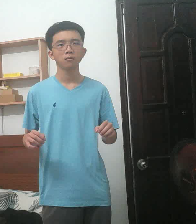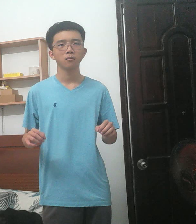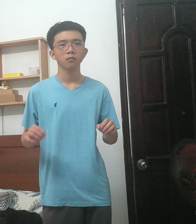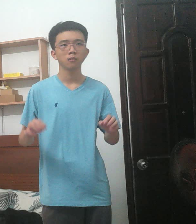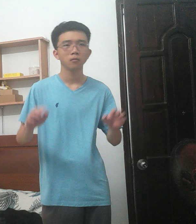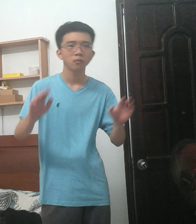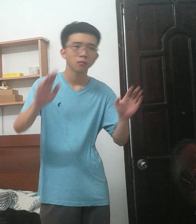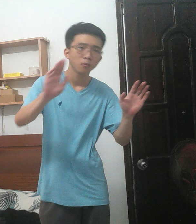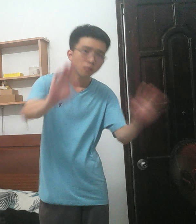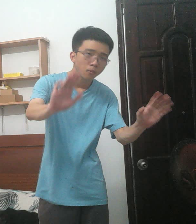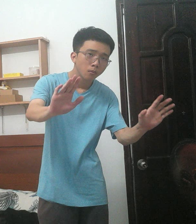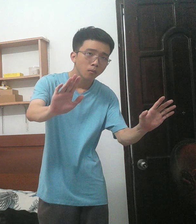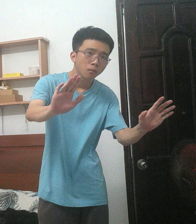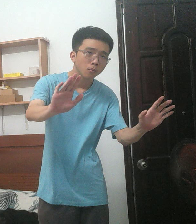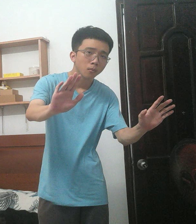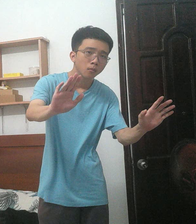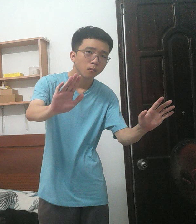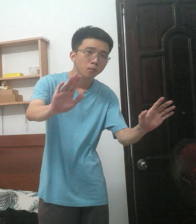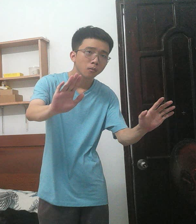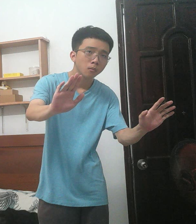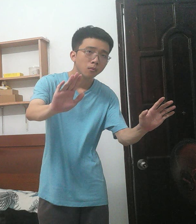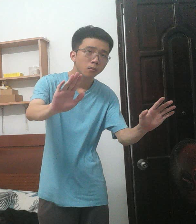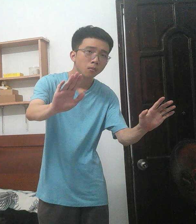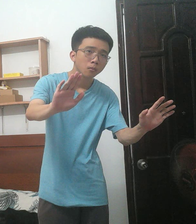dung lai